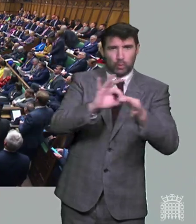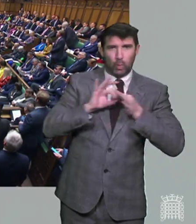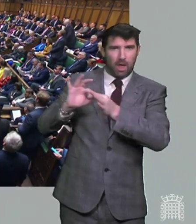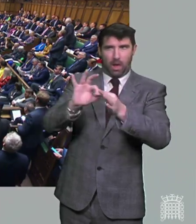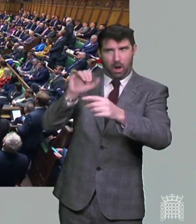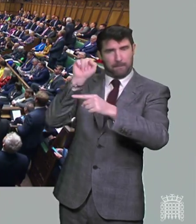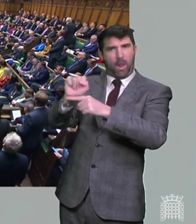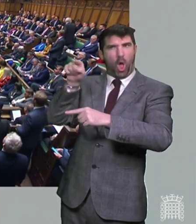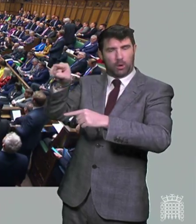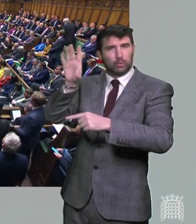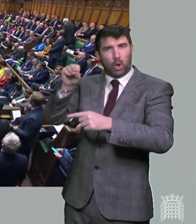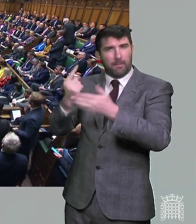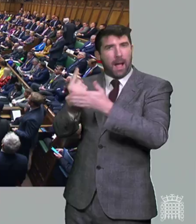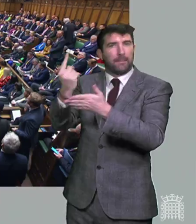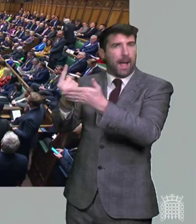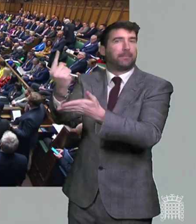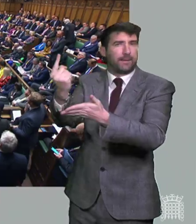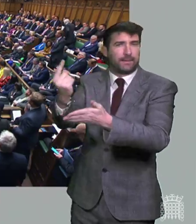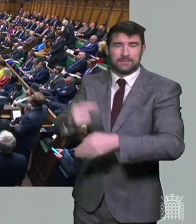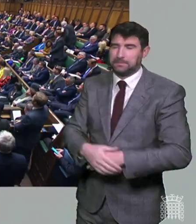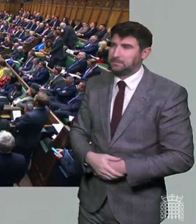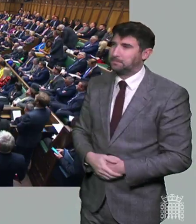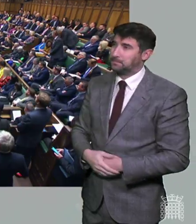We now come to the Leader of the Opposition, Keir Starmer.